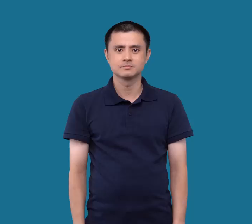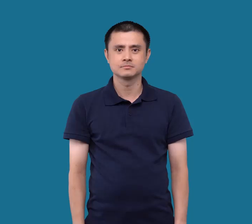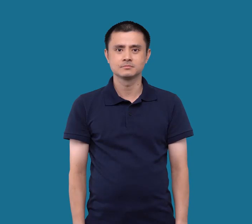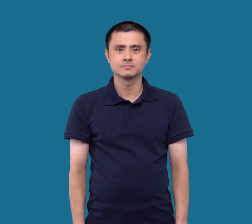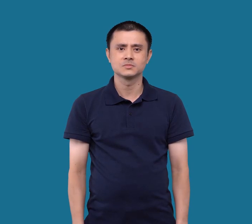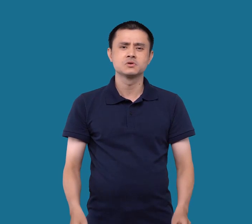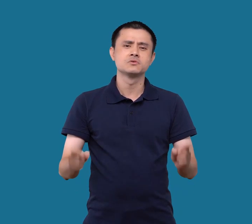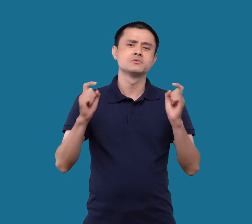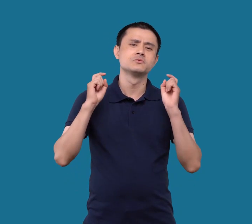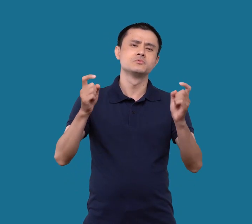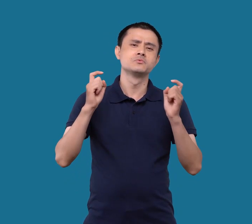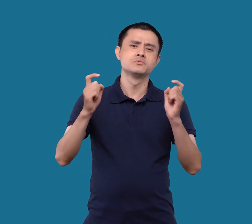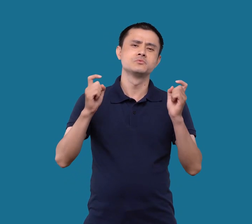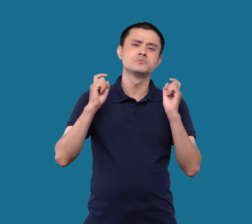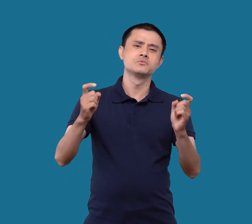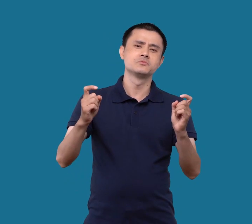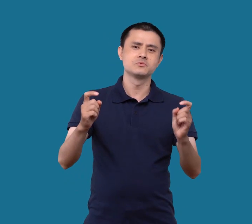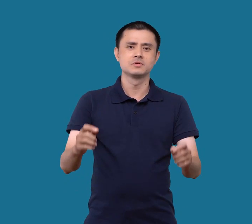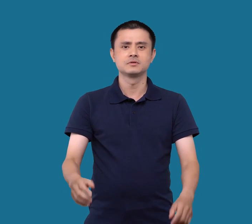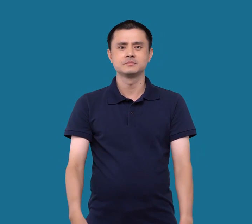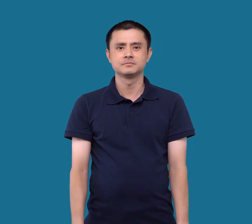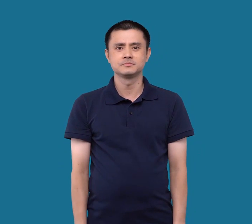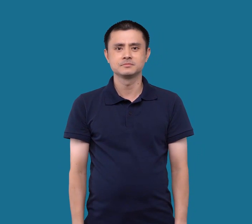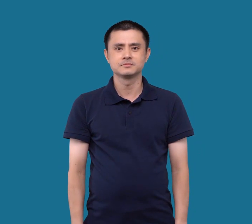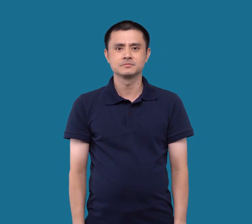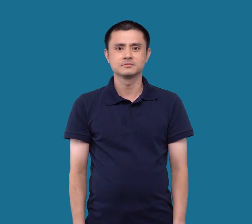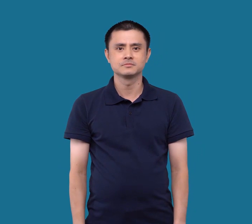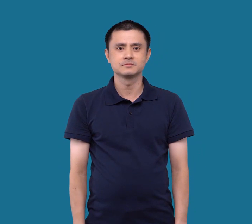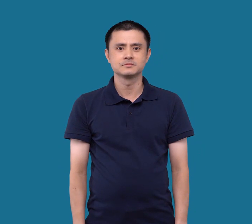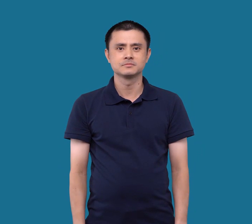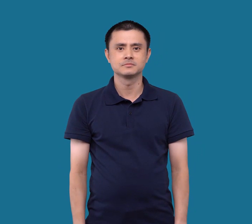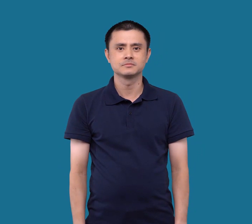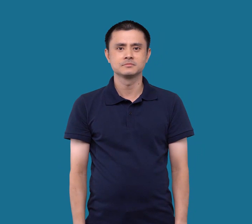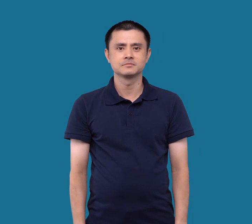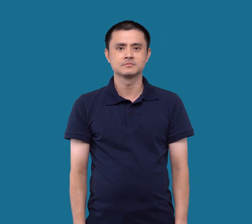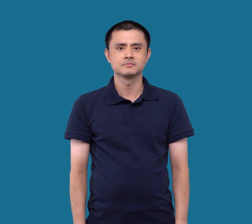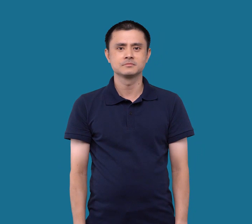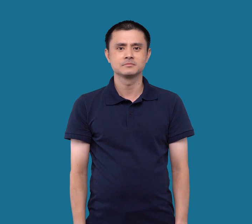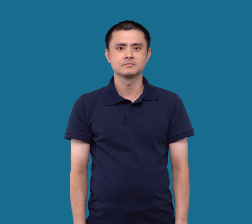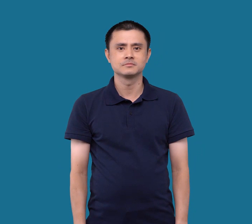ấm no